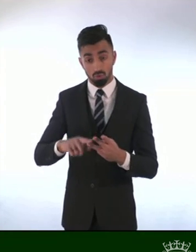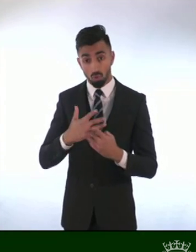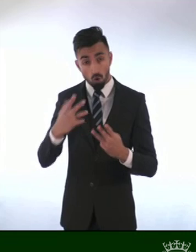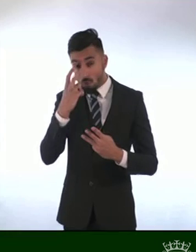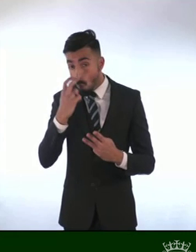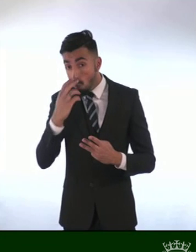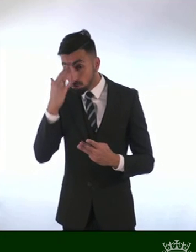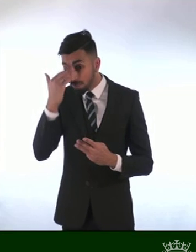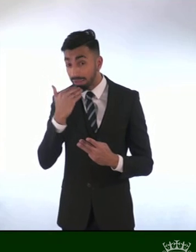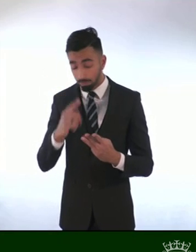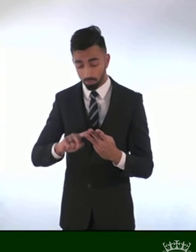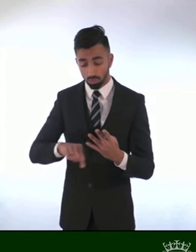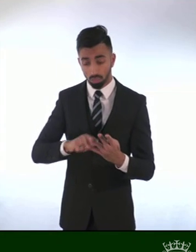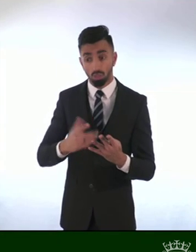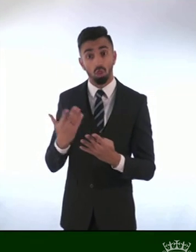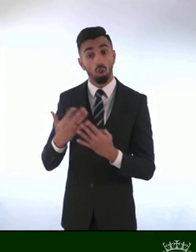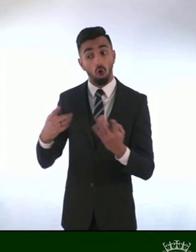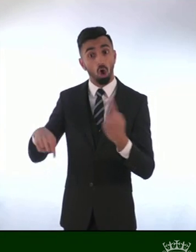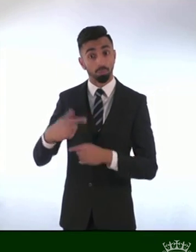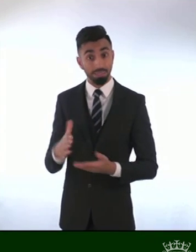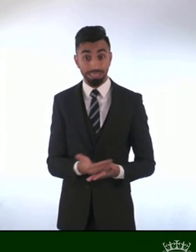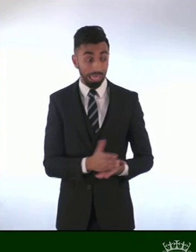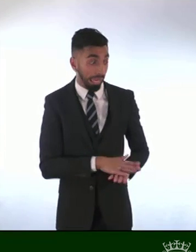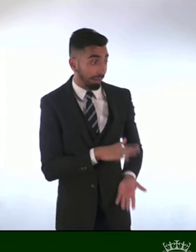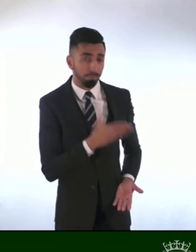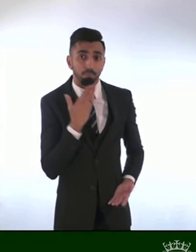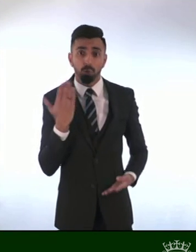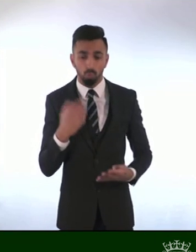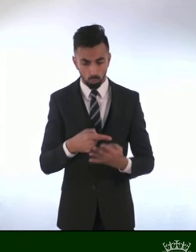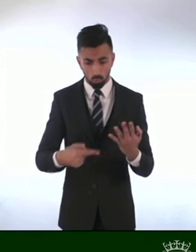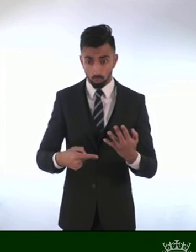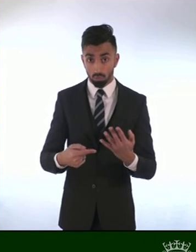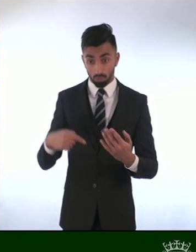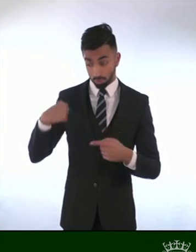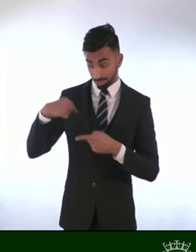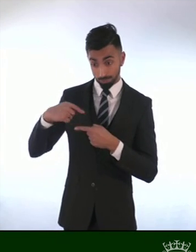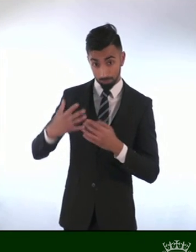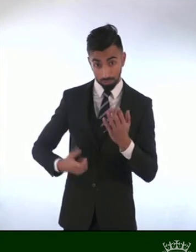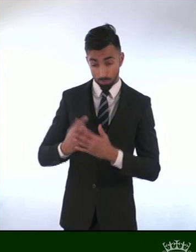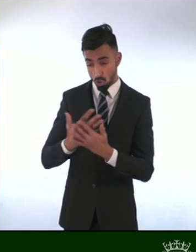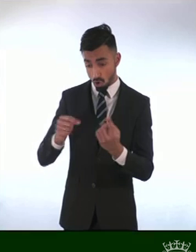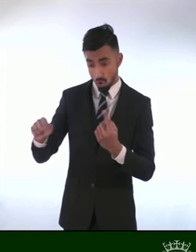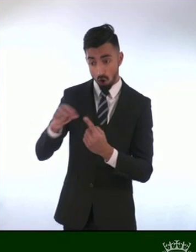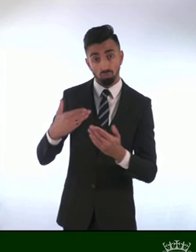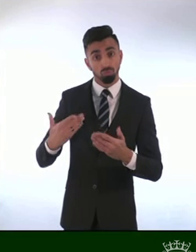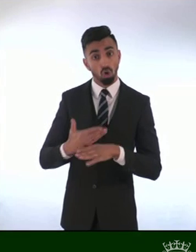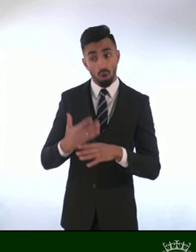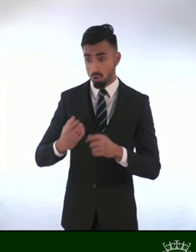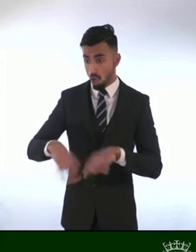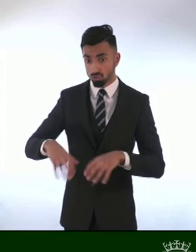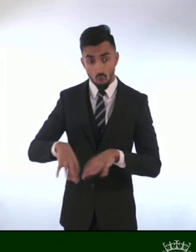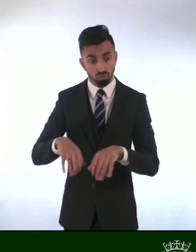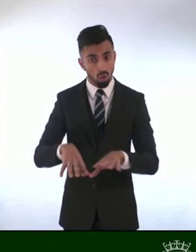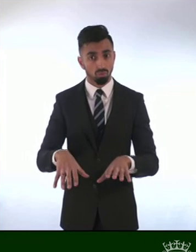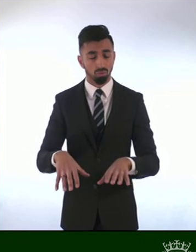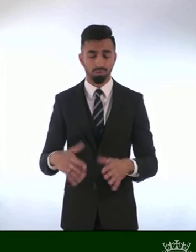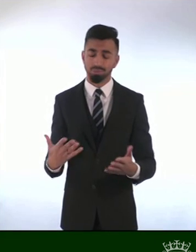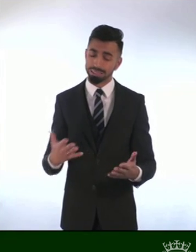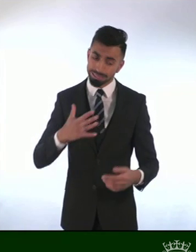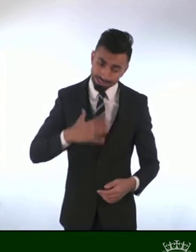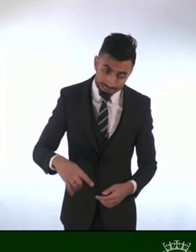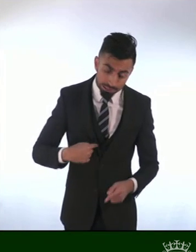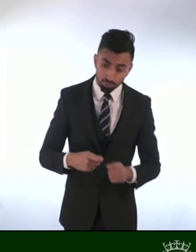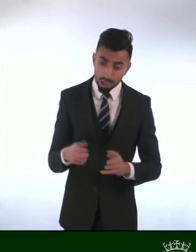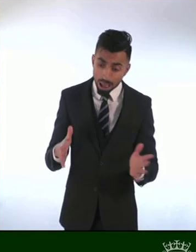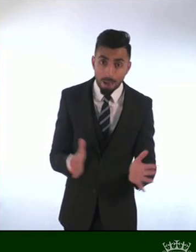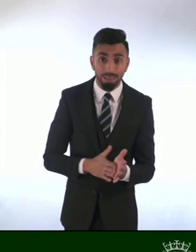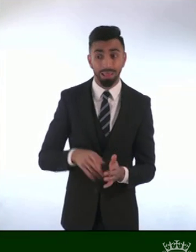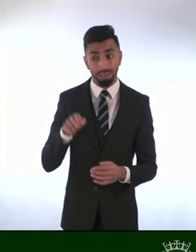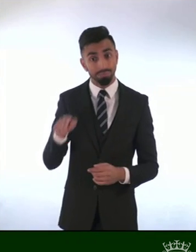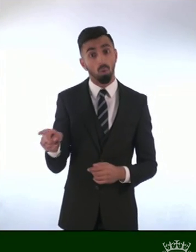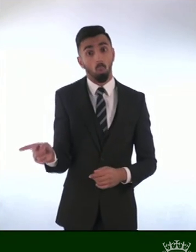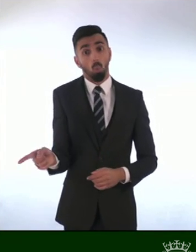Many people have already been laid off this week or are worried that they are going to be laid off in the next fortnight, so we really do need the Prime Minister to address these matters.